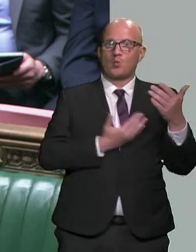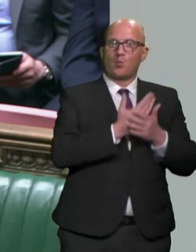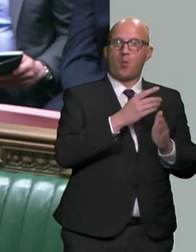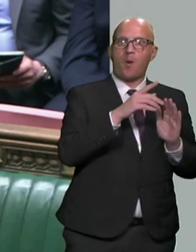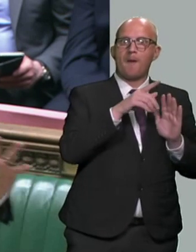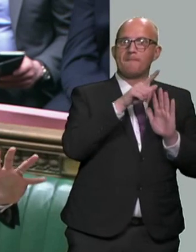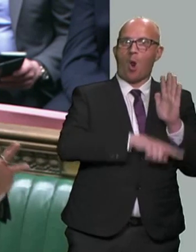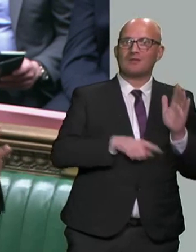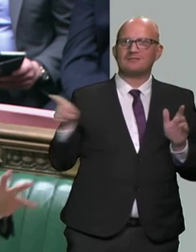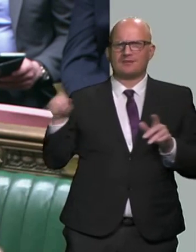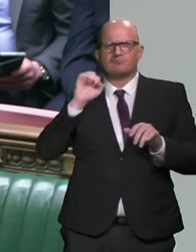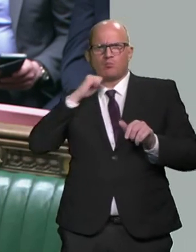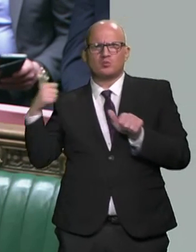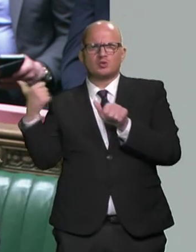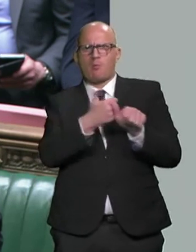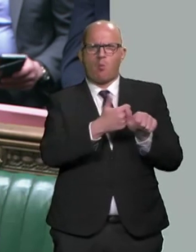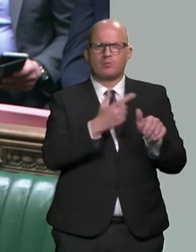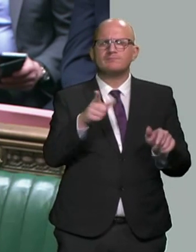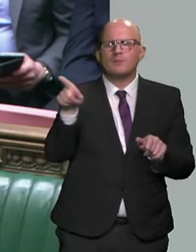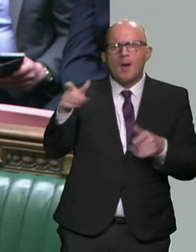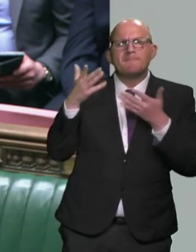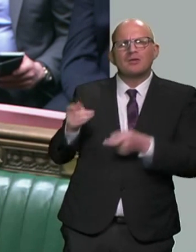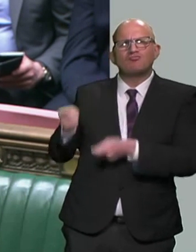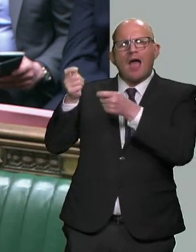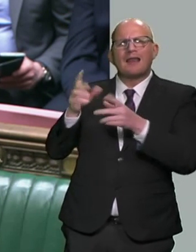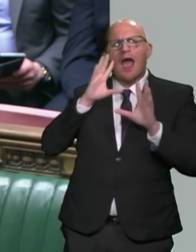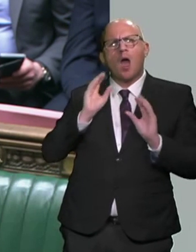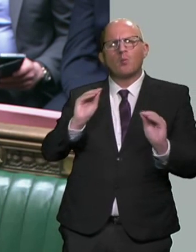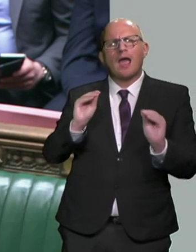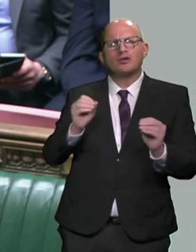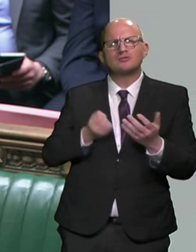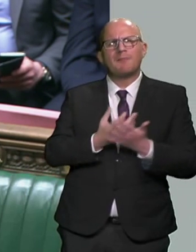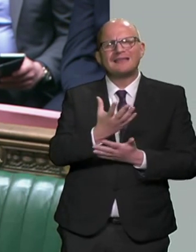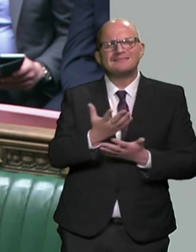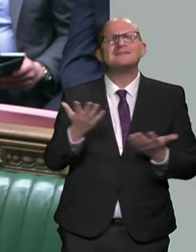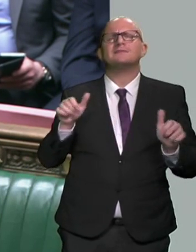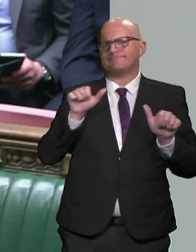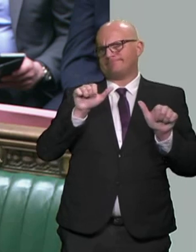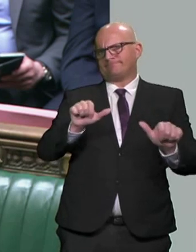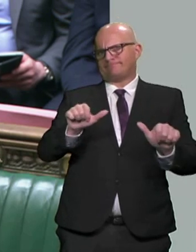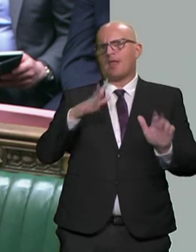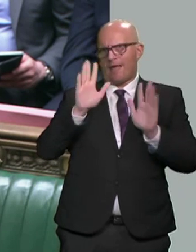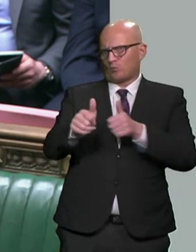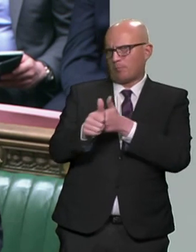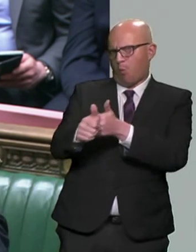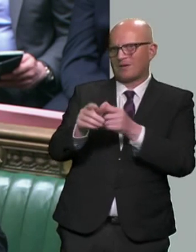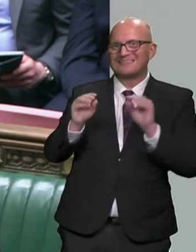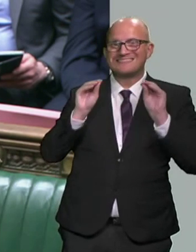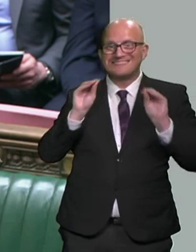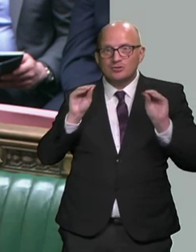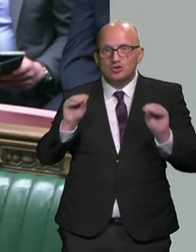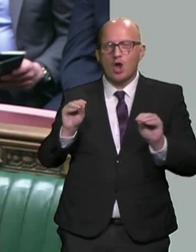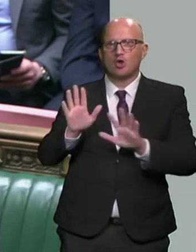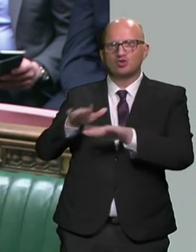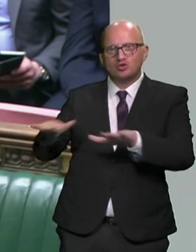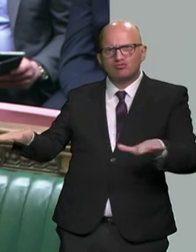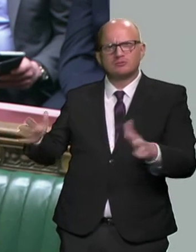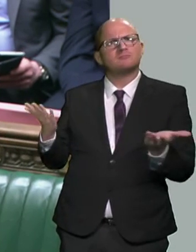I will touch on one of the things he said, which was about education spending. I agree that it is vital for our country’s future that we support our teachers and children.